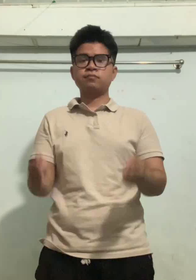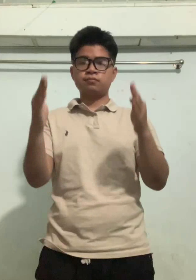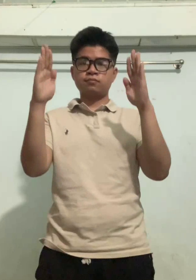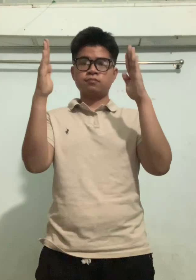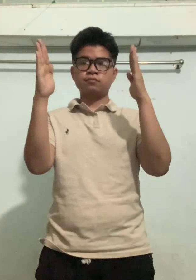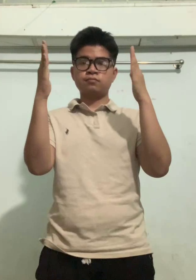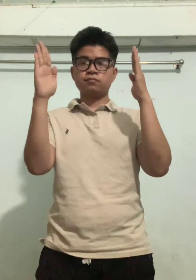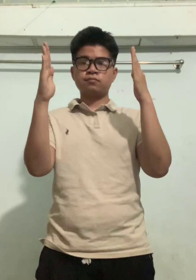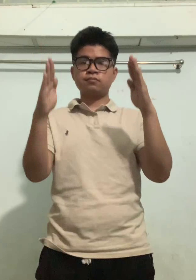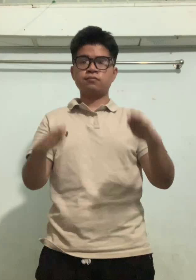vo tay